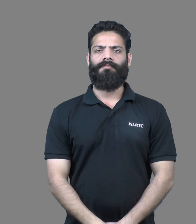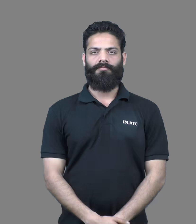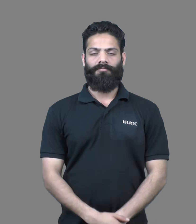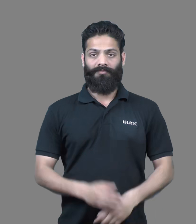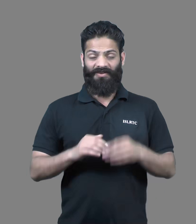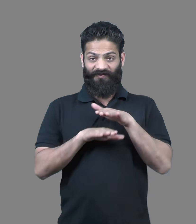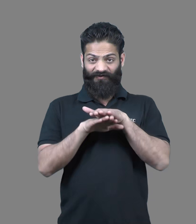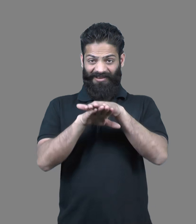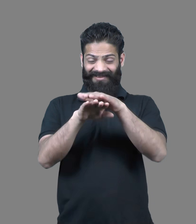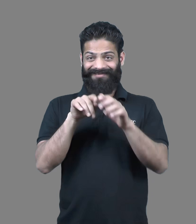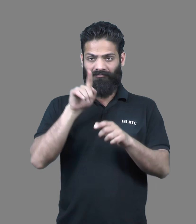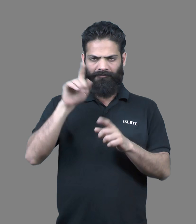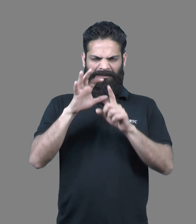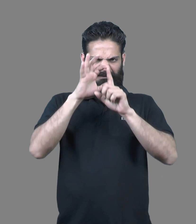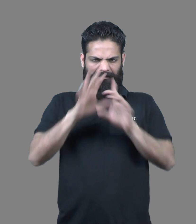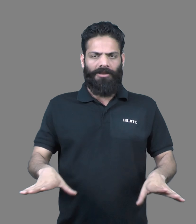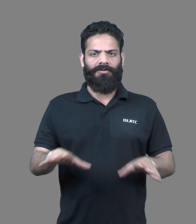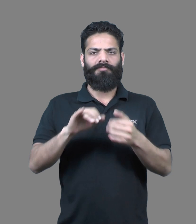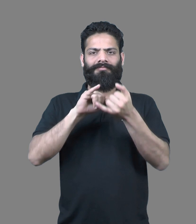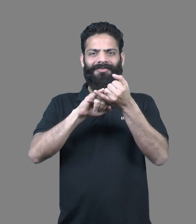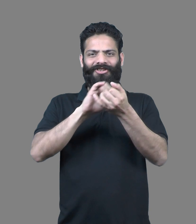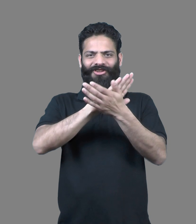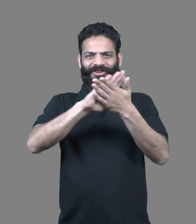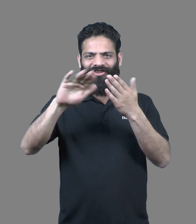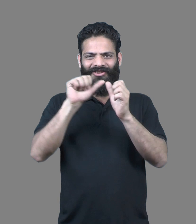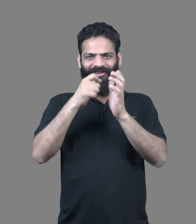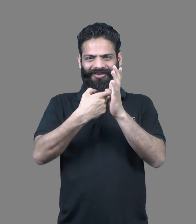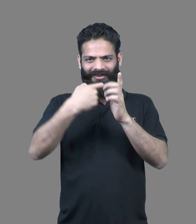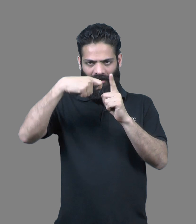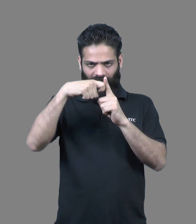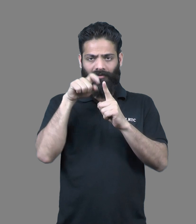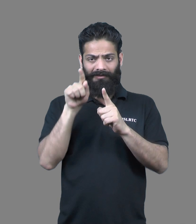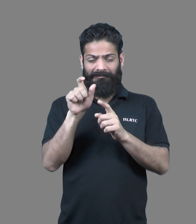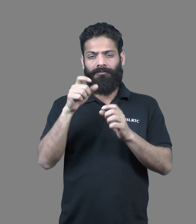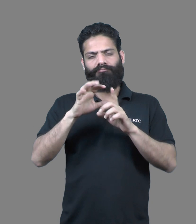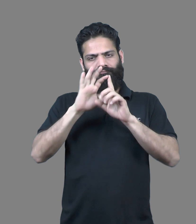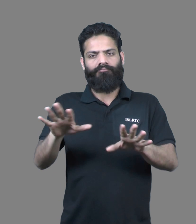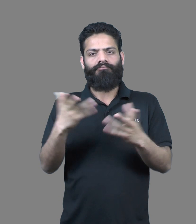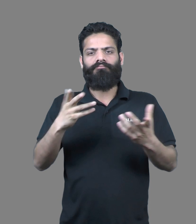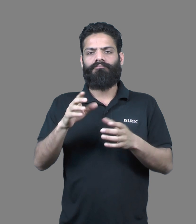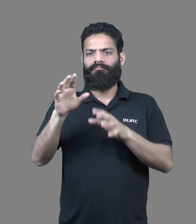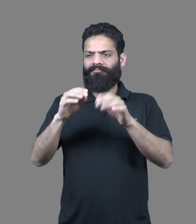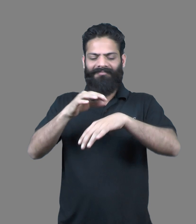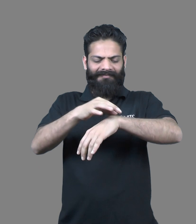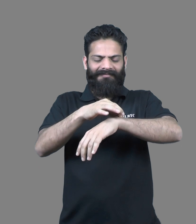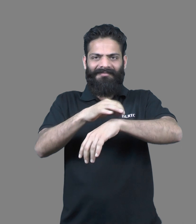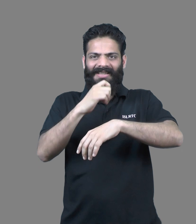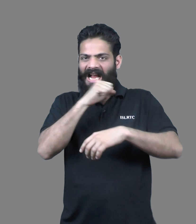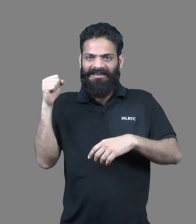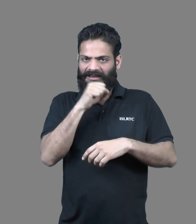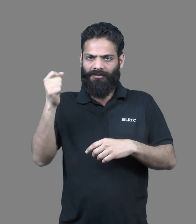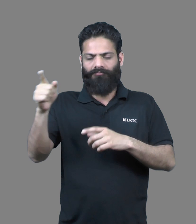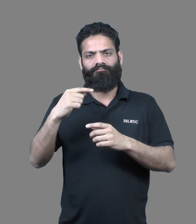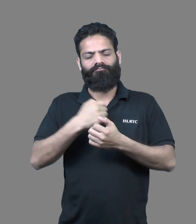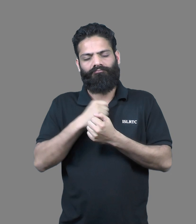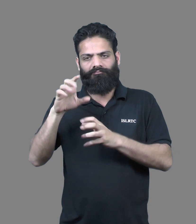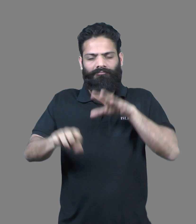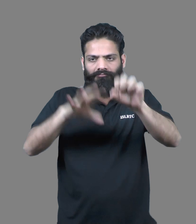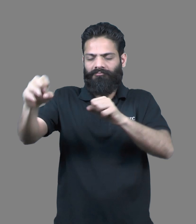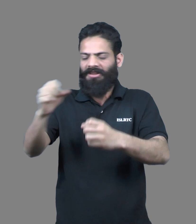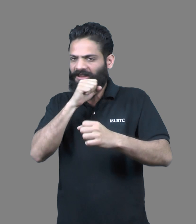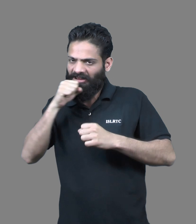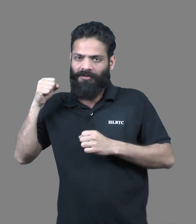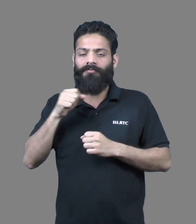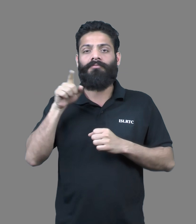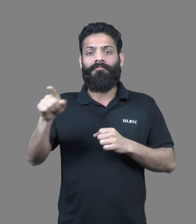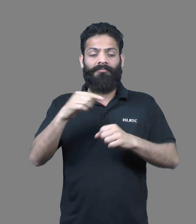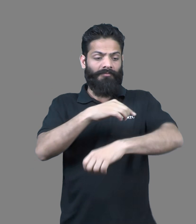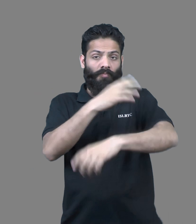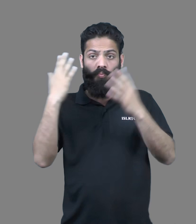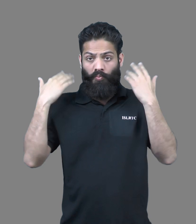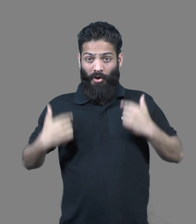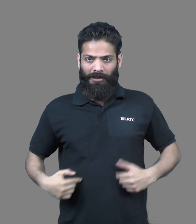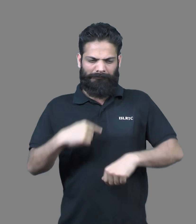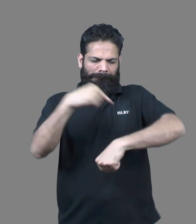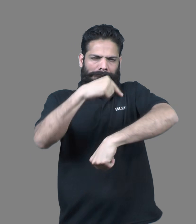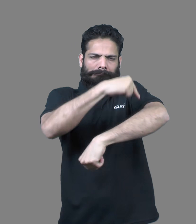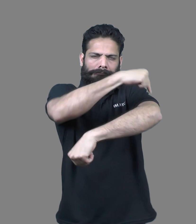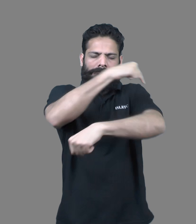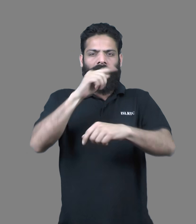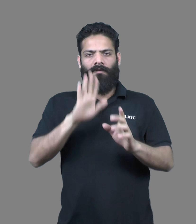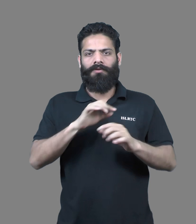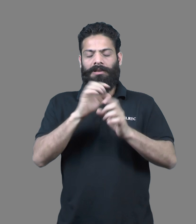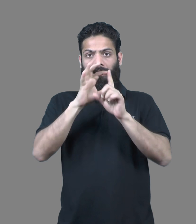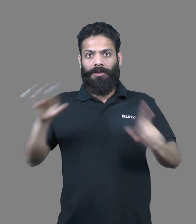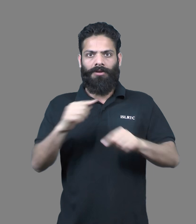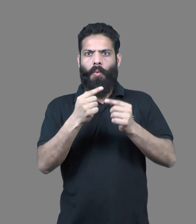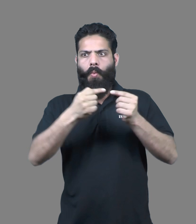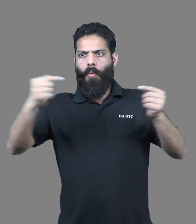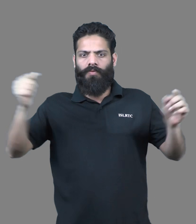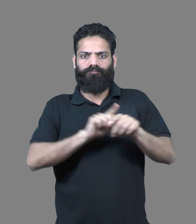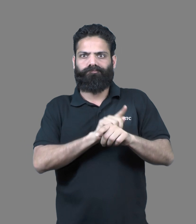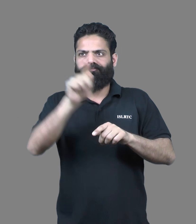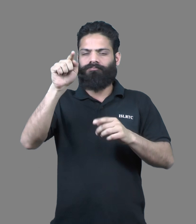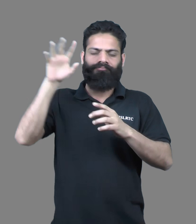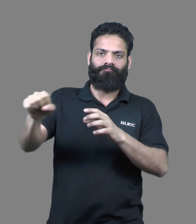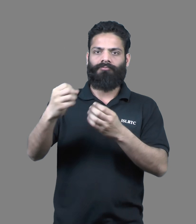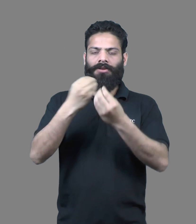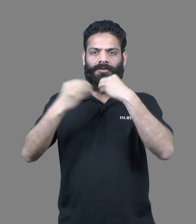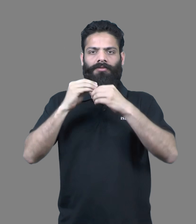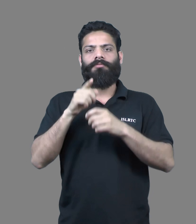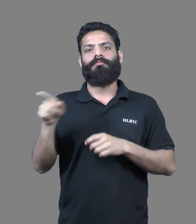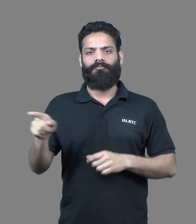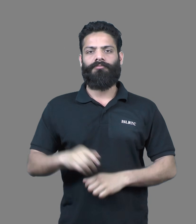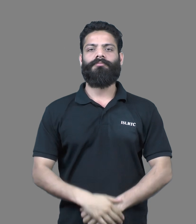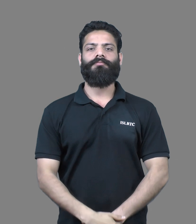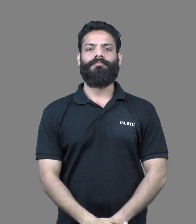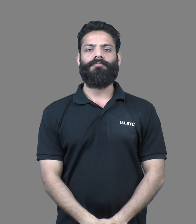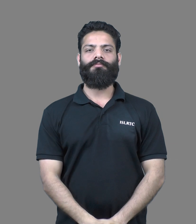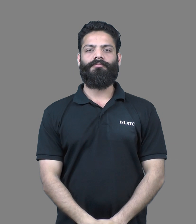Shark